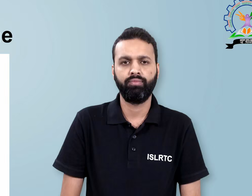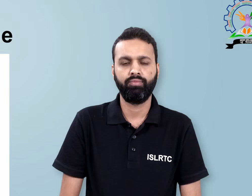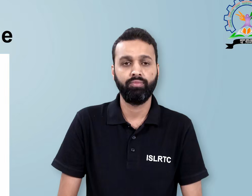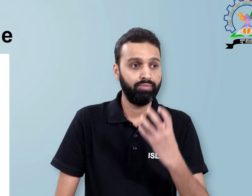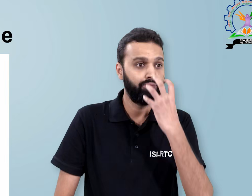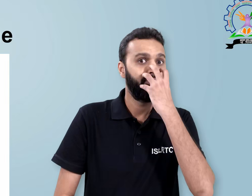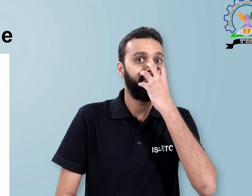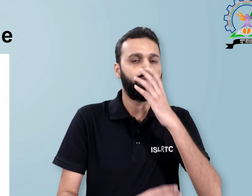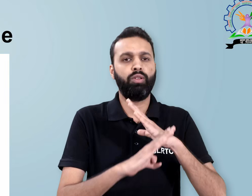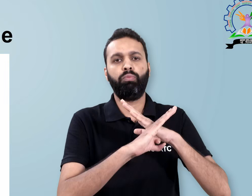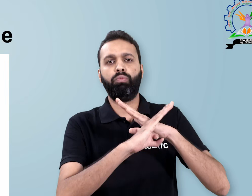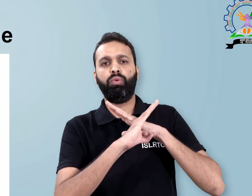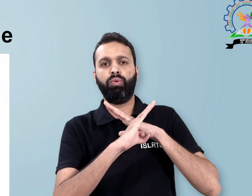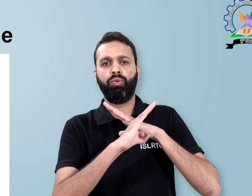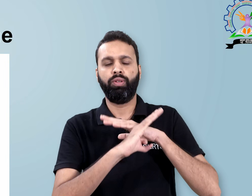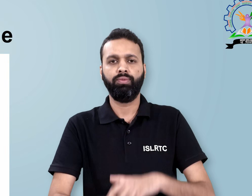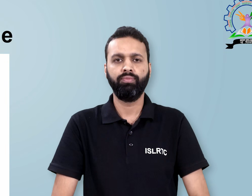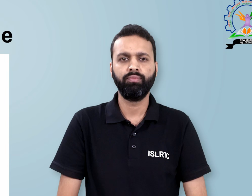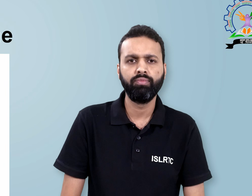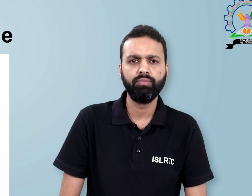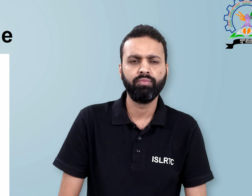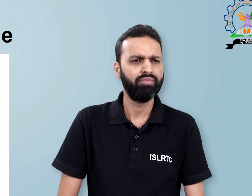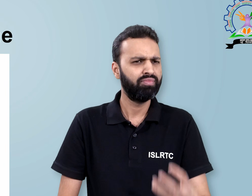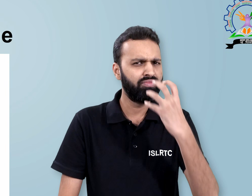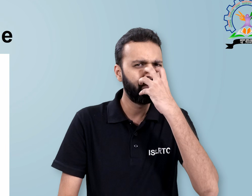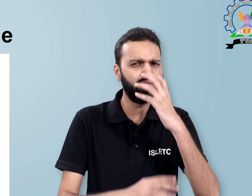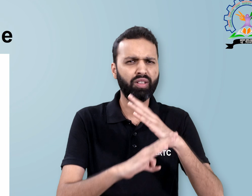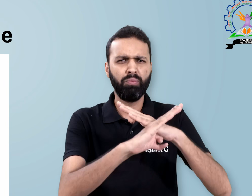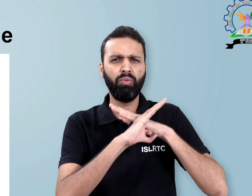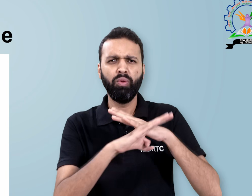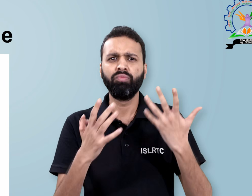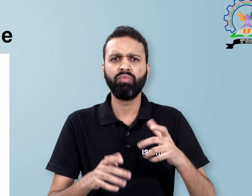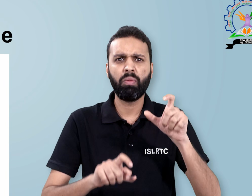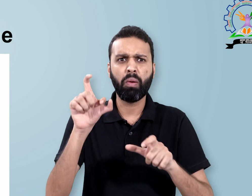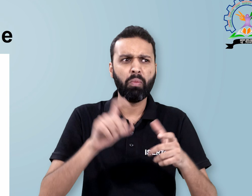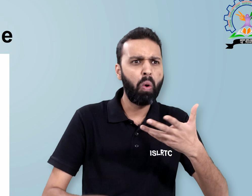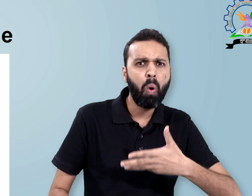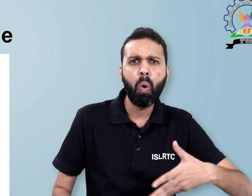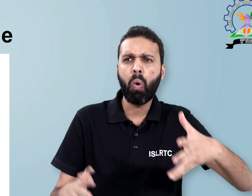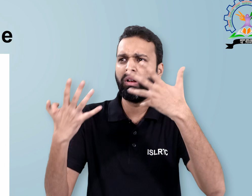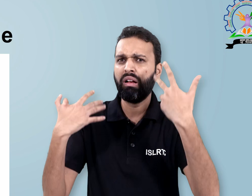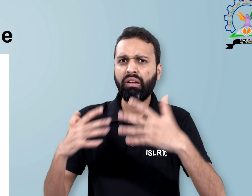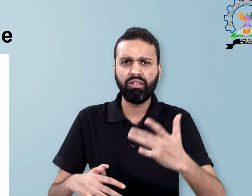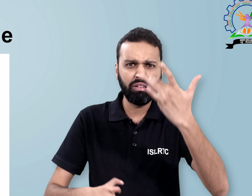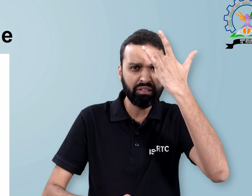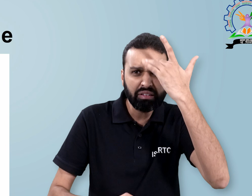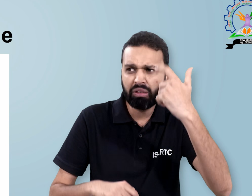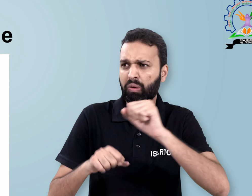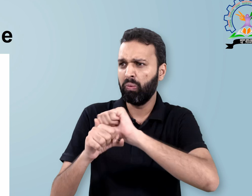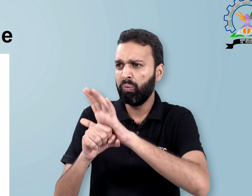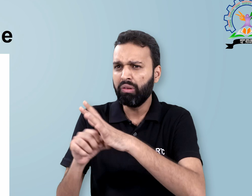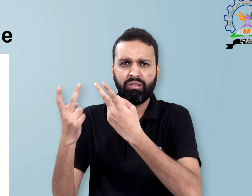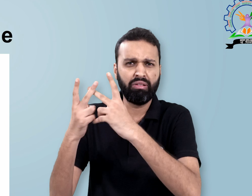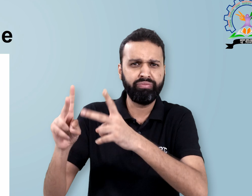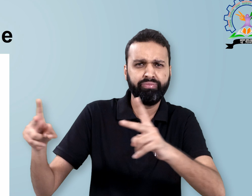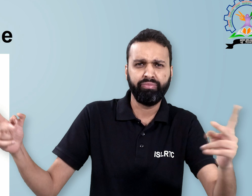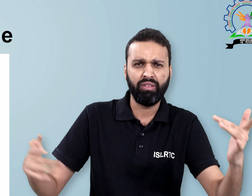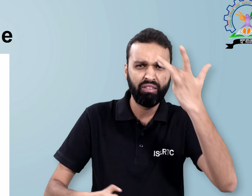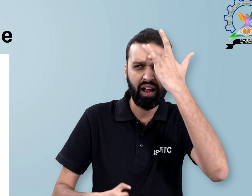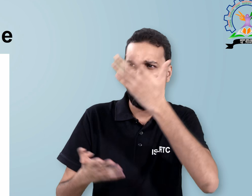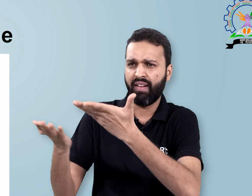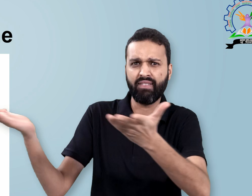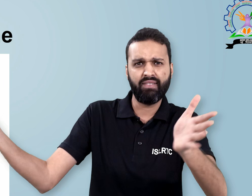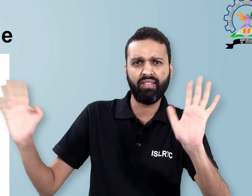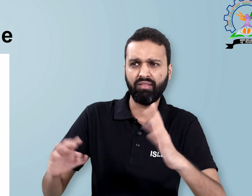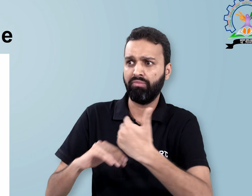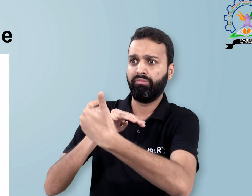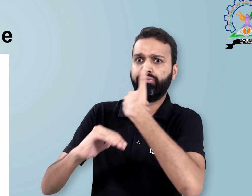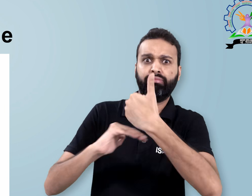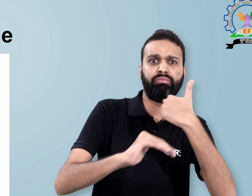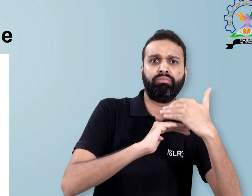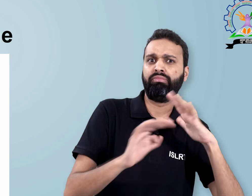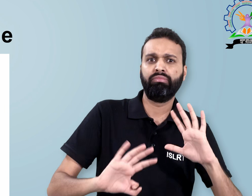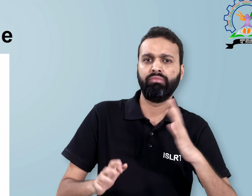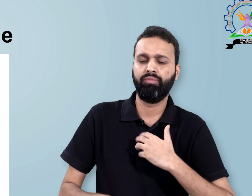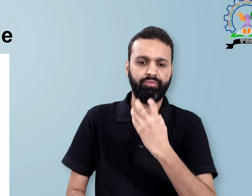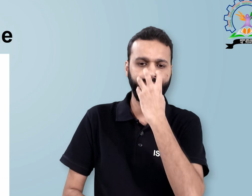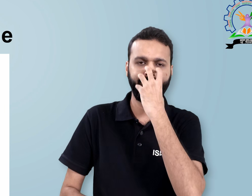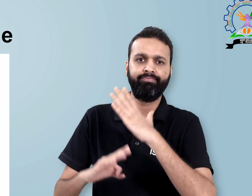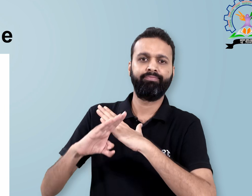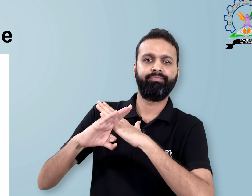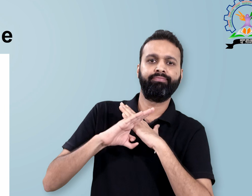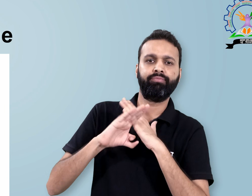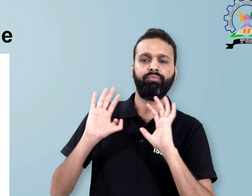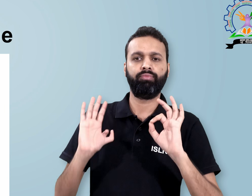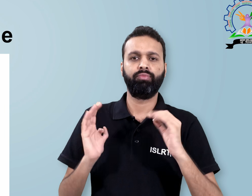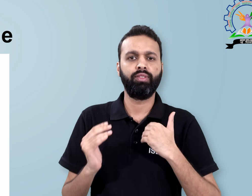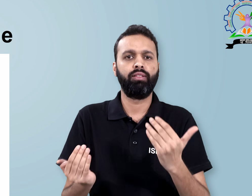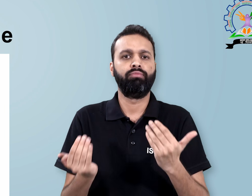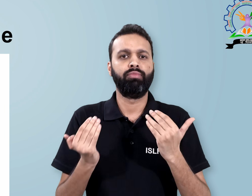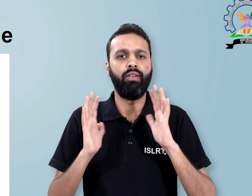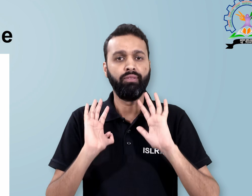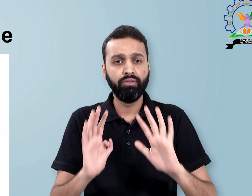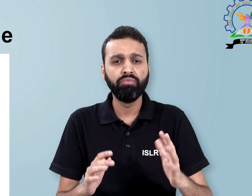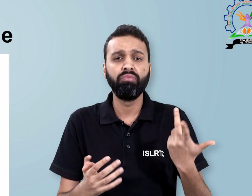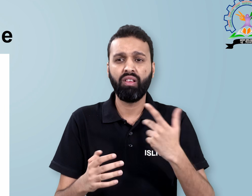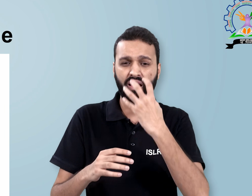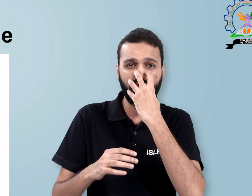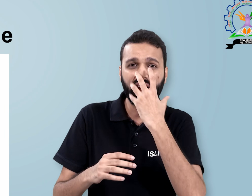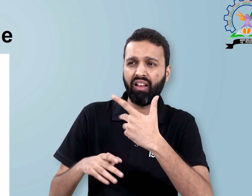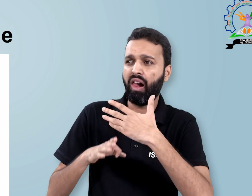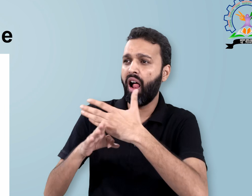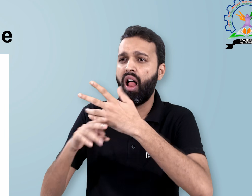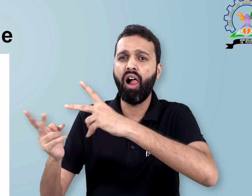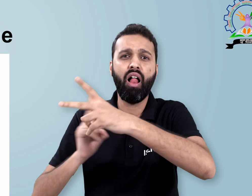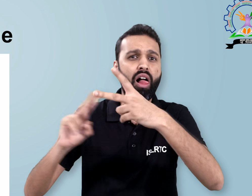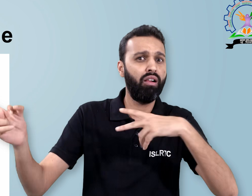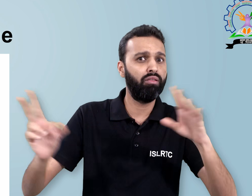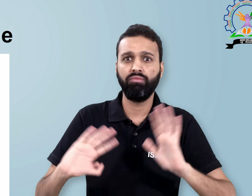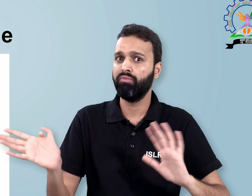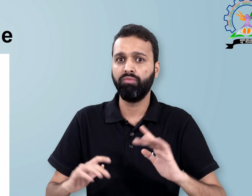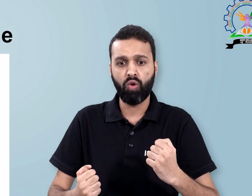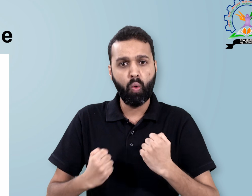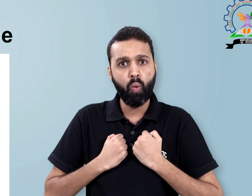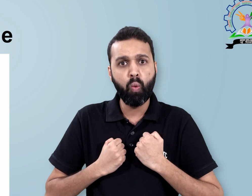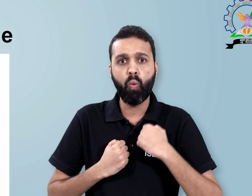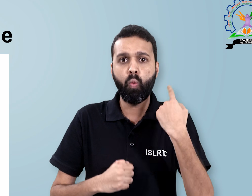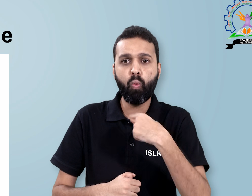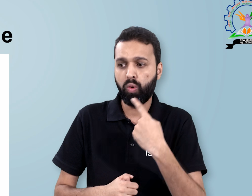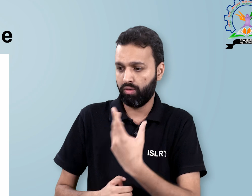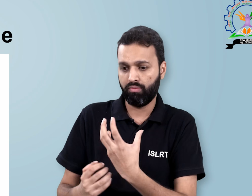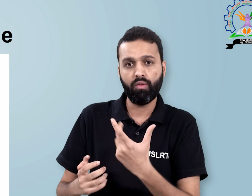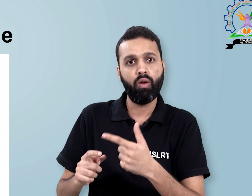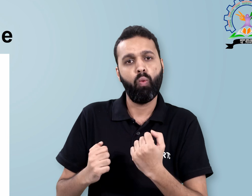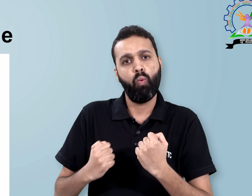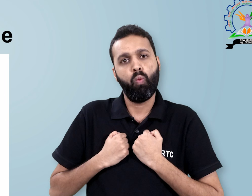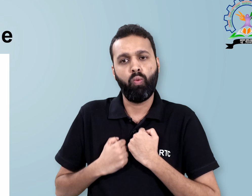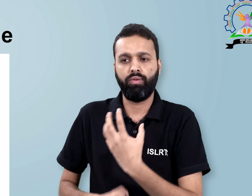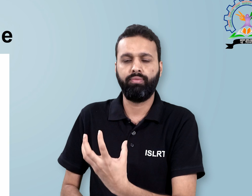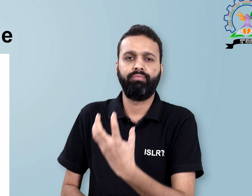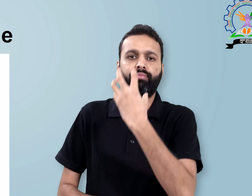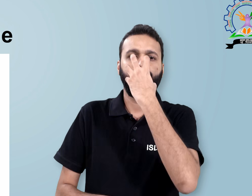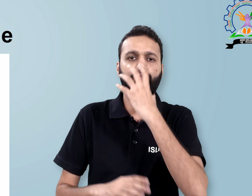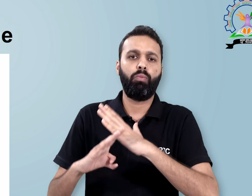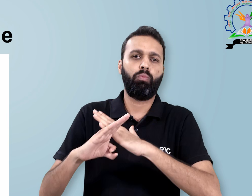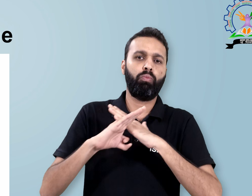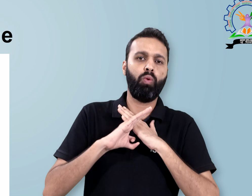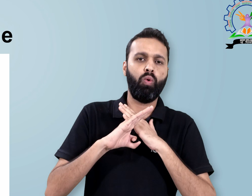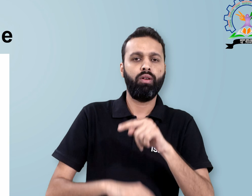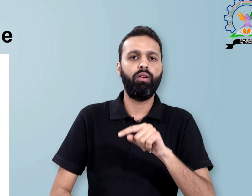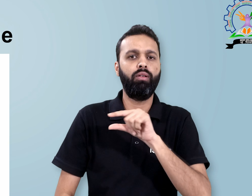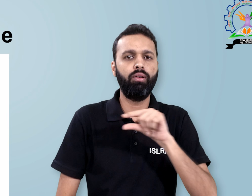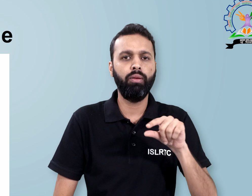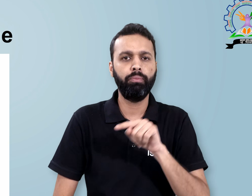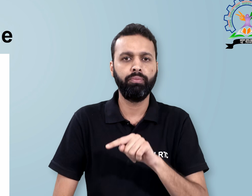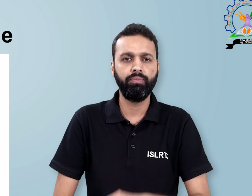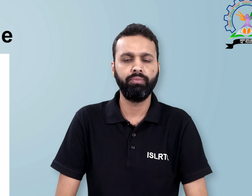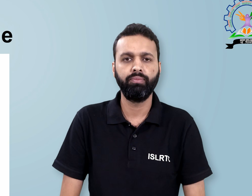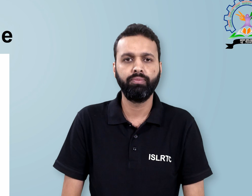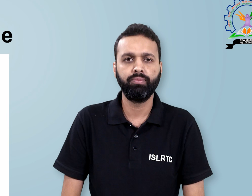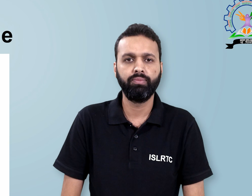Respiratory Hygiene Respiratory hygiene is a term used to describe infection prevention measures to decrease the transmission of respiratory illness.